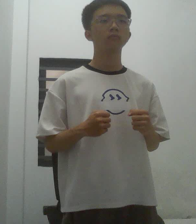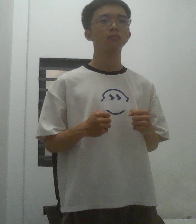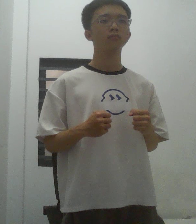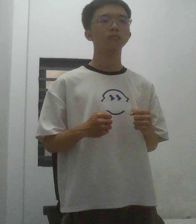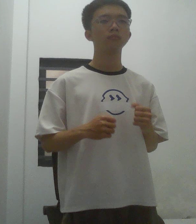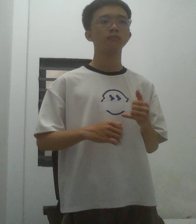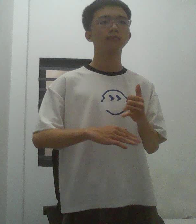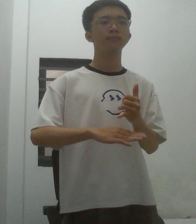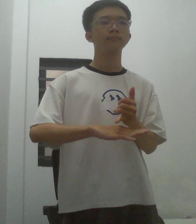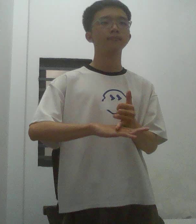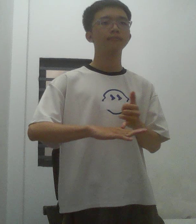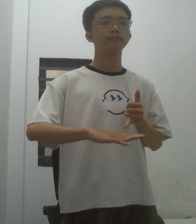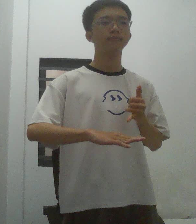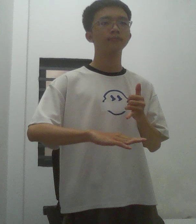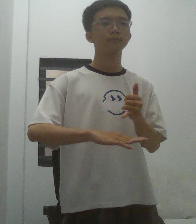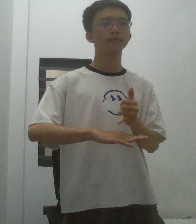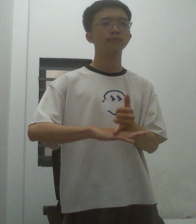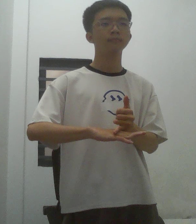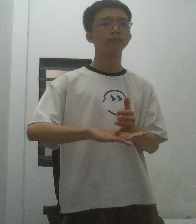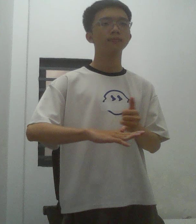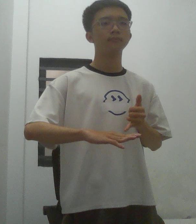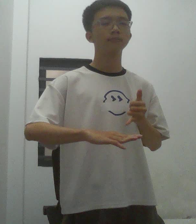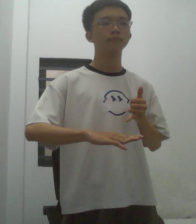cuoi tuan